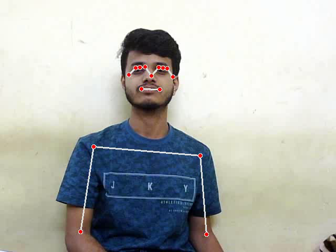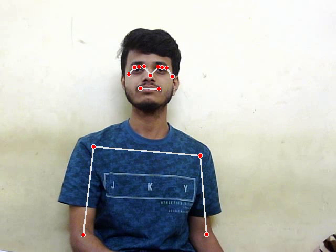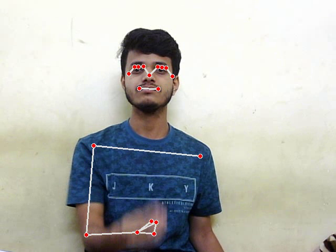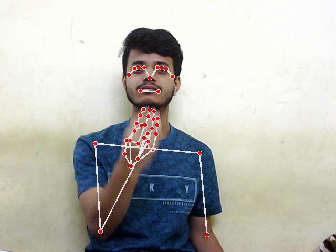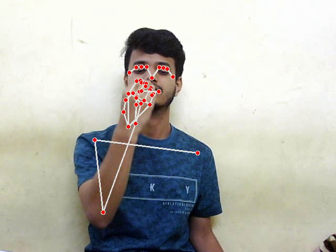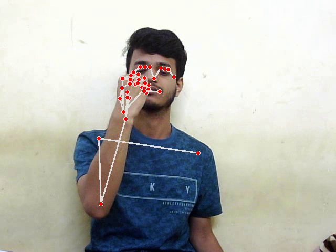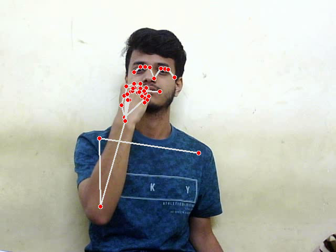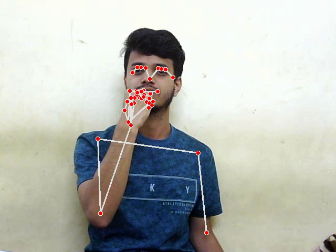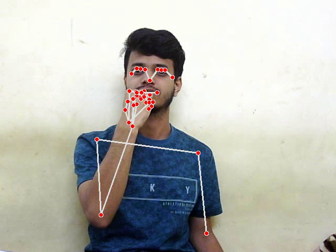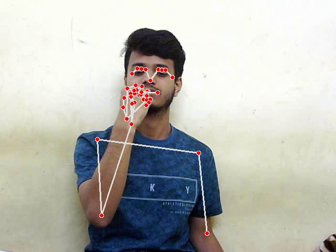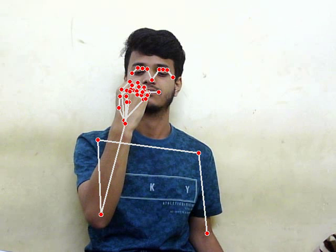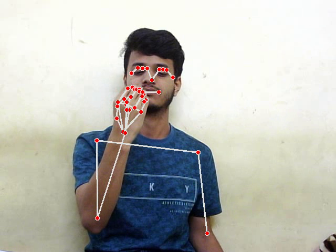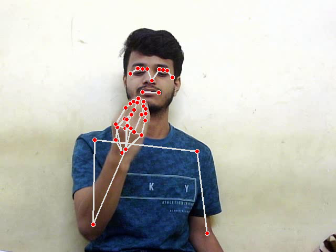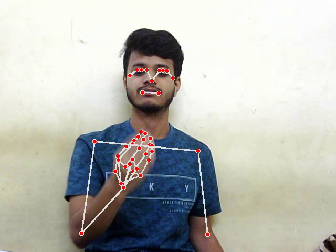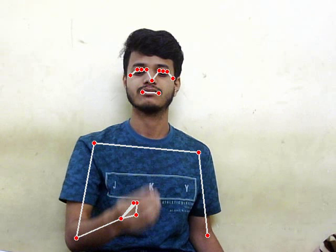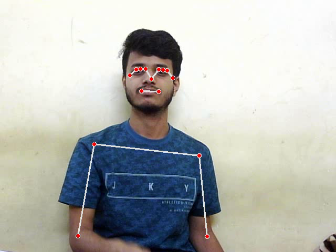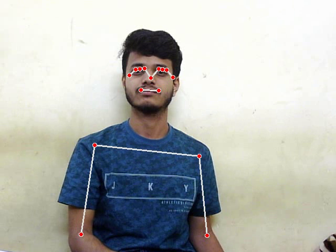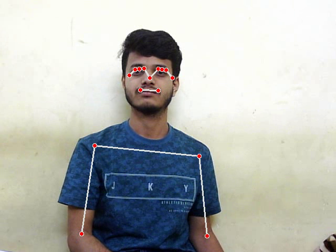eat